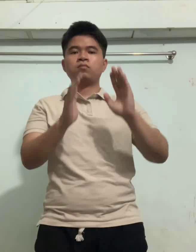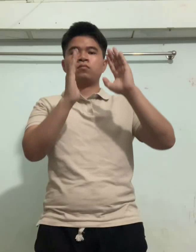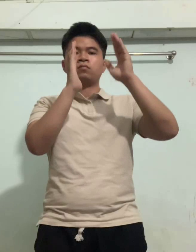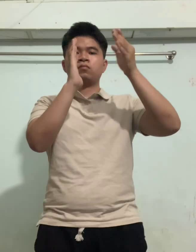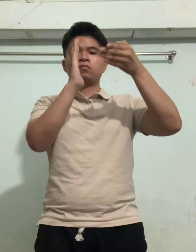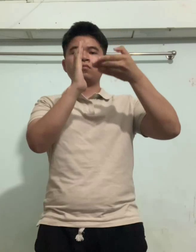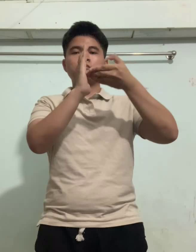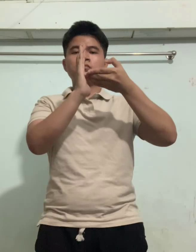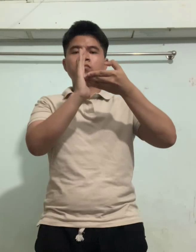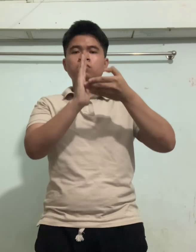gioi thieu